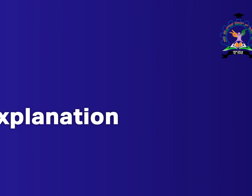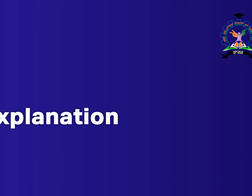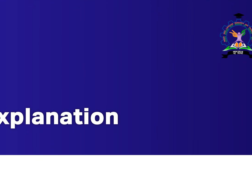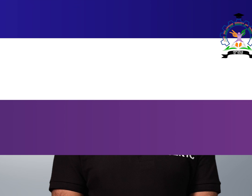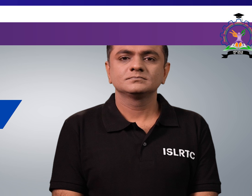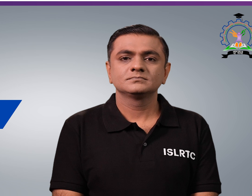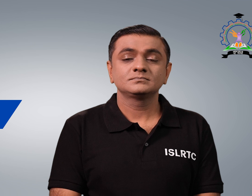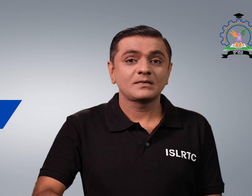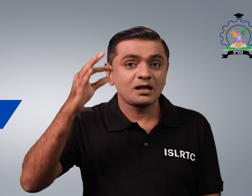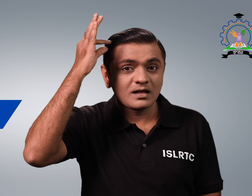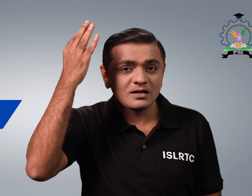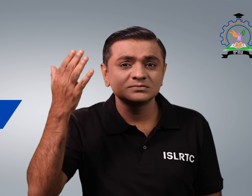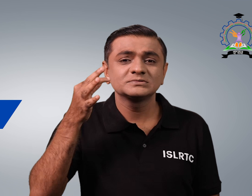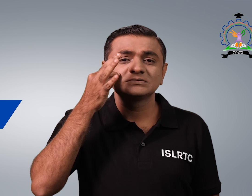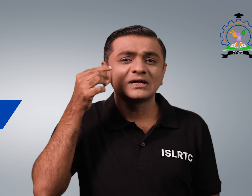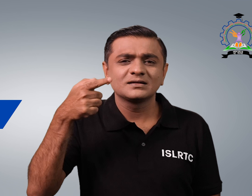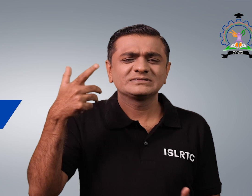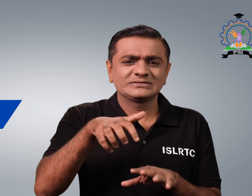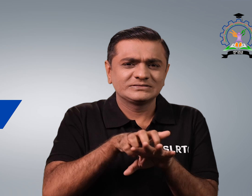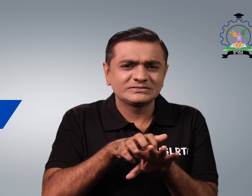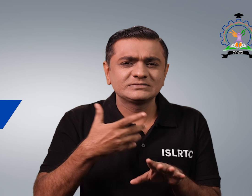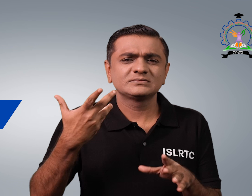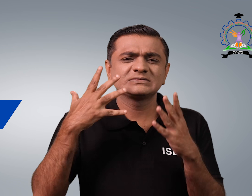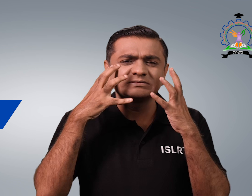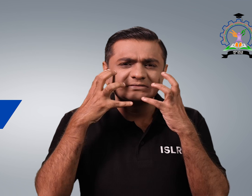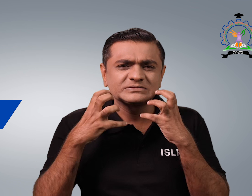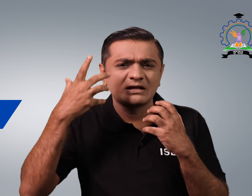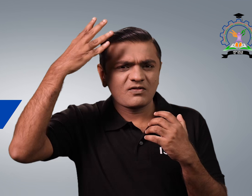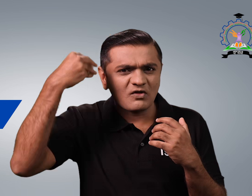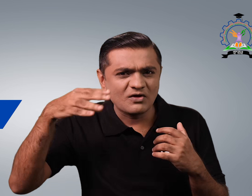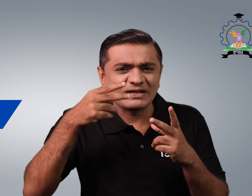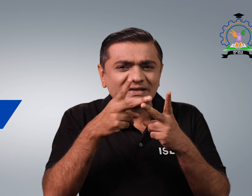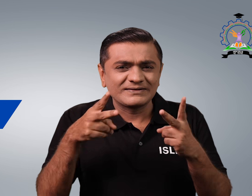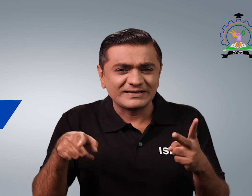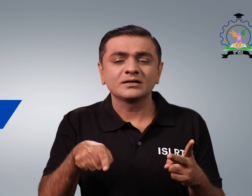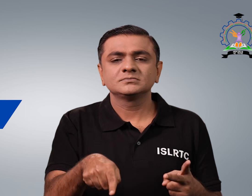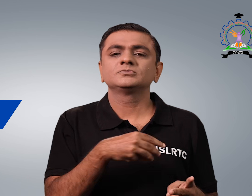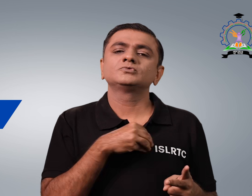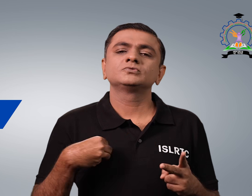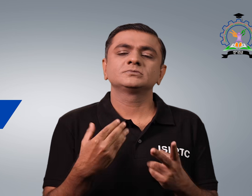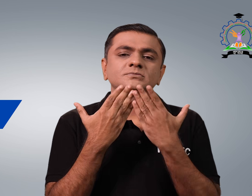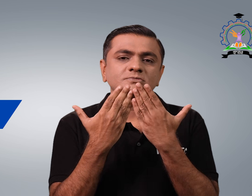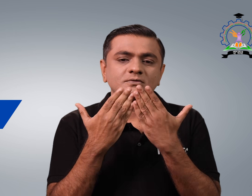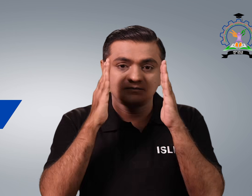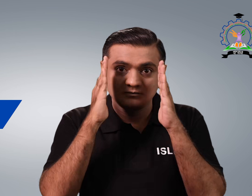Dermatology is the medical specialty focused treatment to the skin and hair.